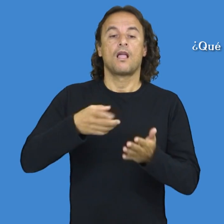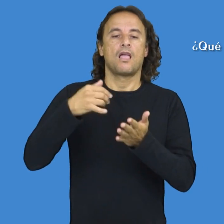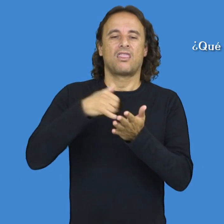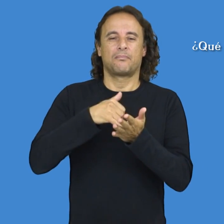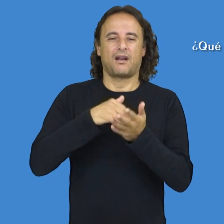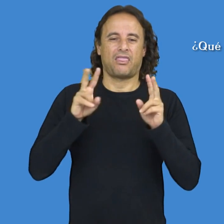debil